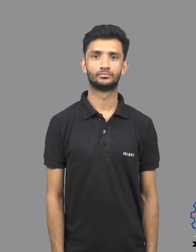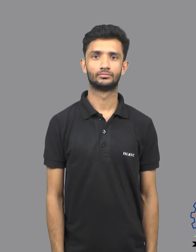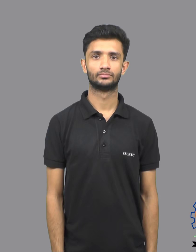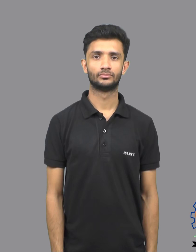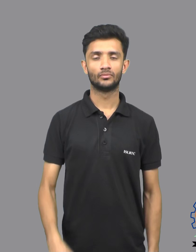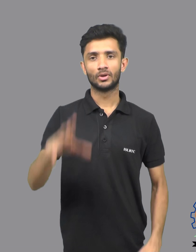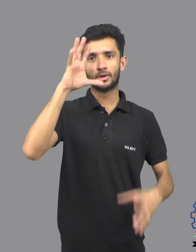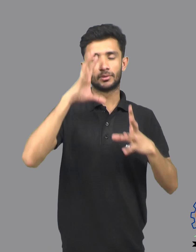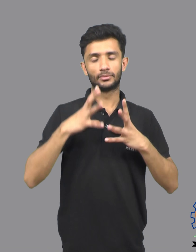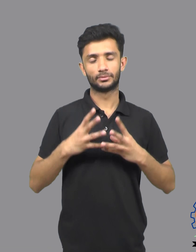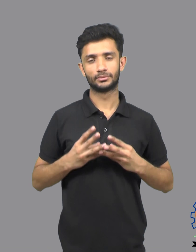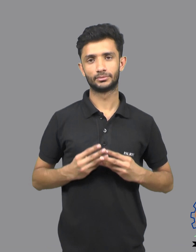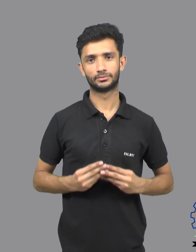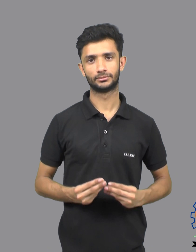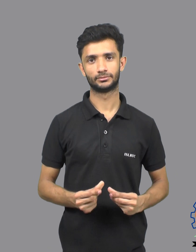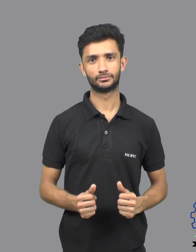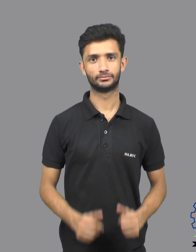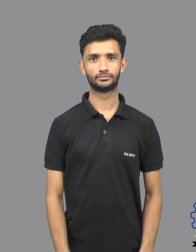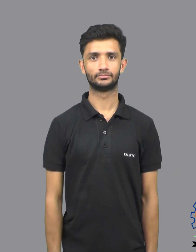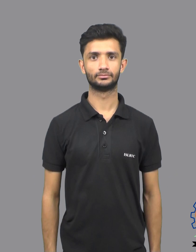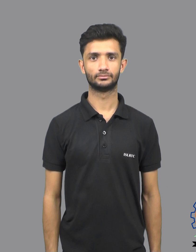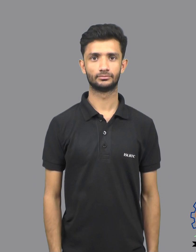Relief